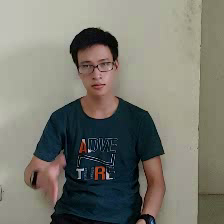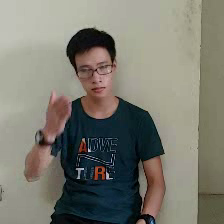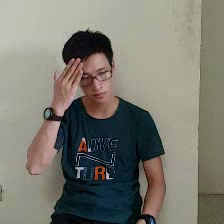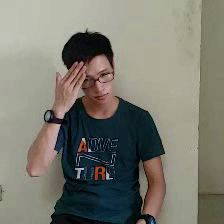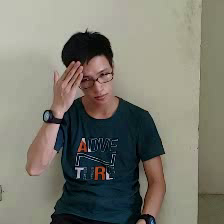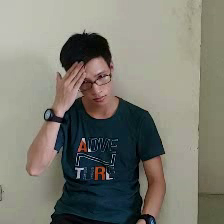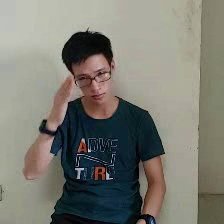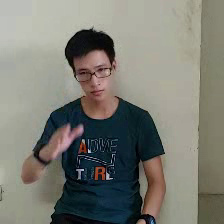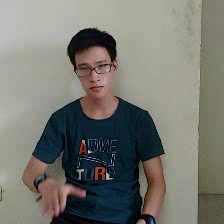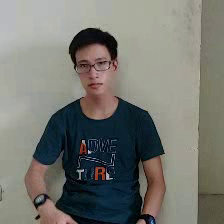Biết